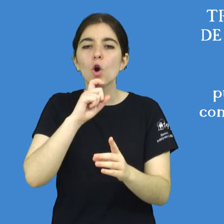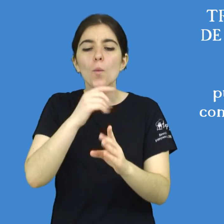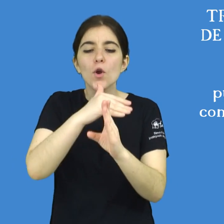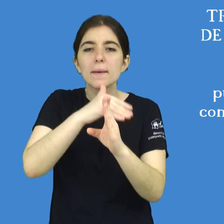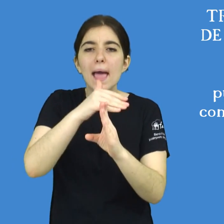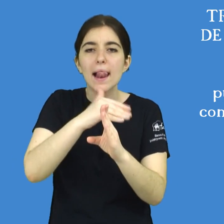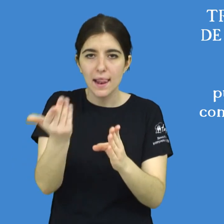nivel